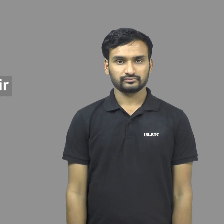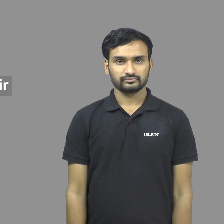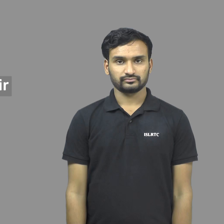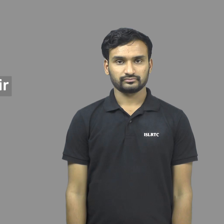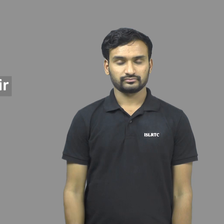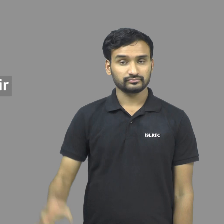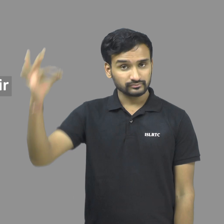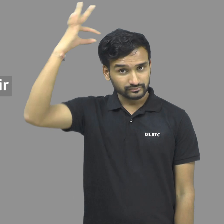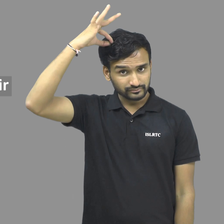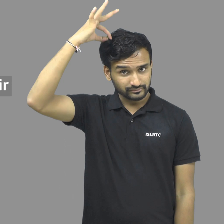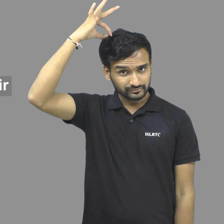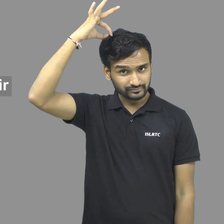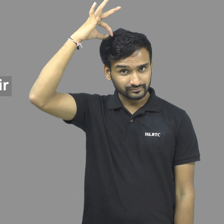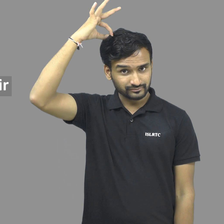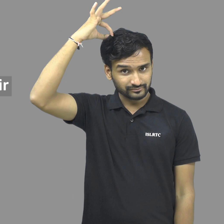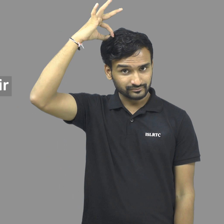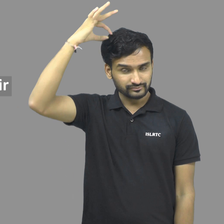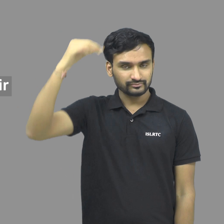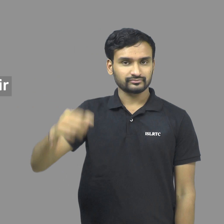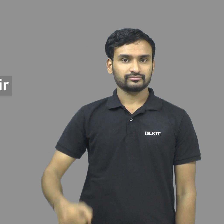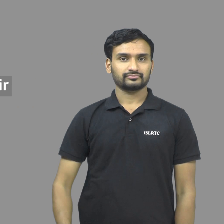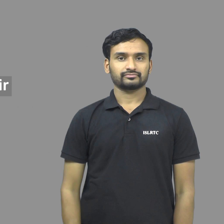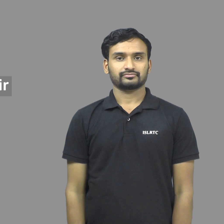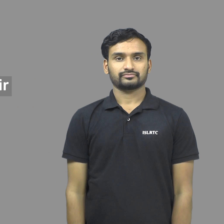Hair